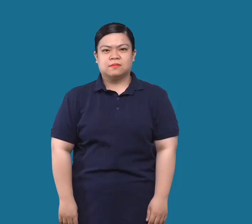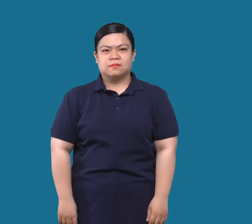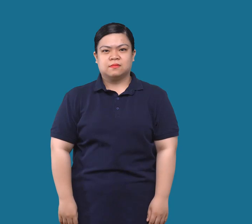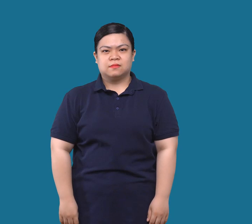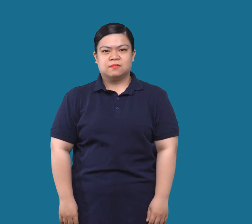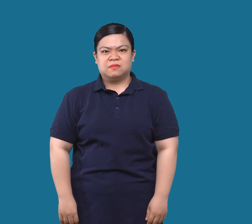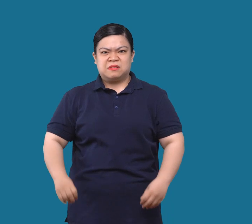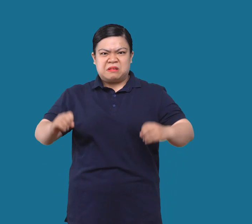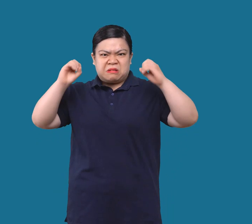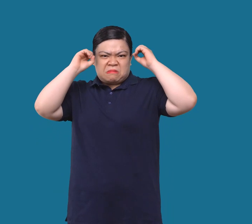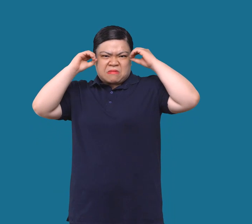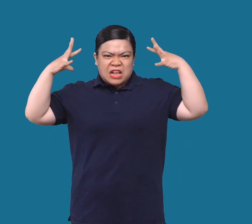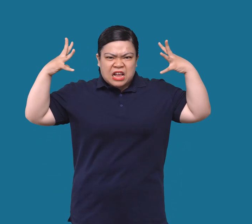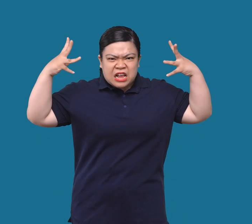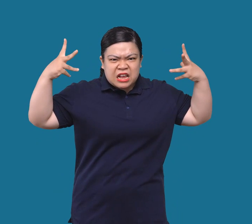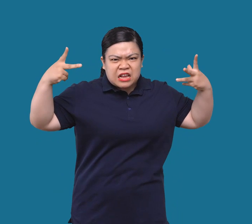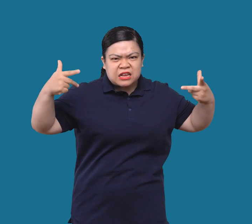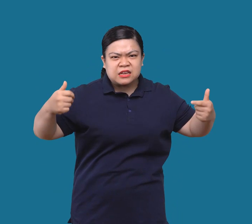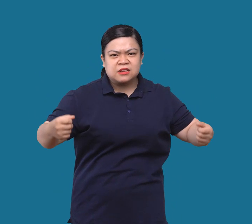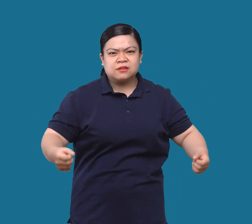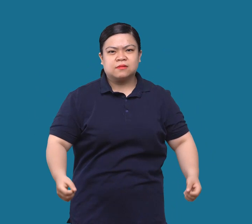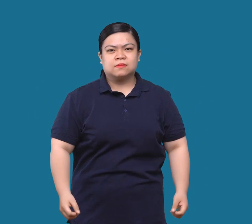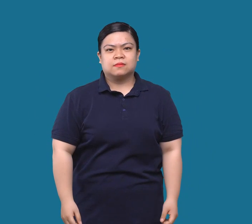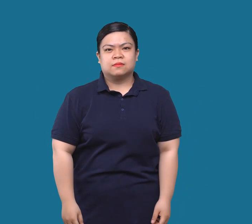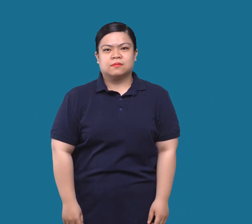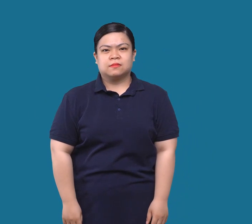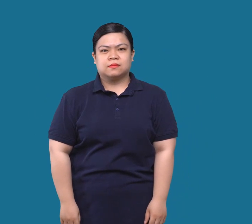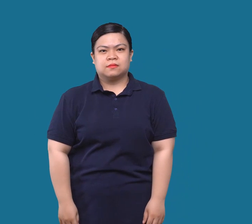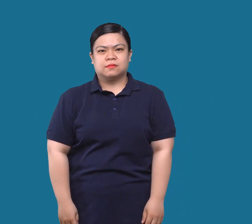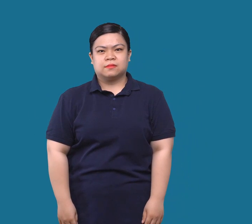nổi nóng